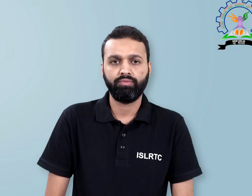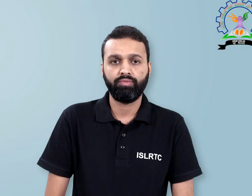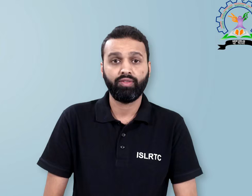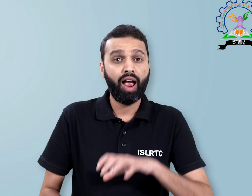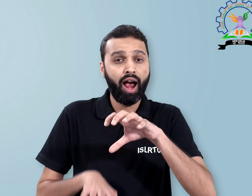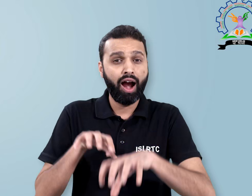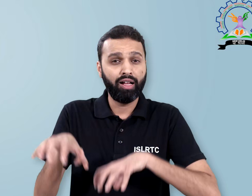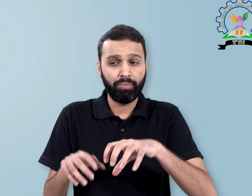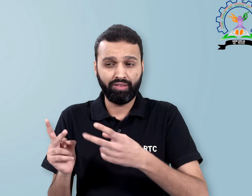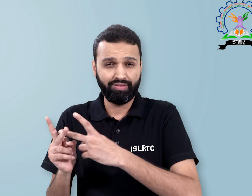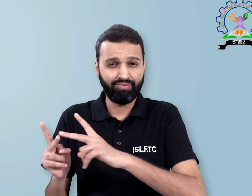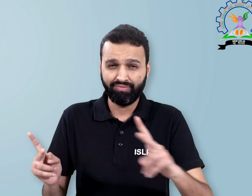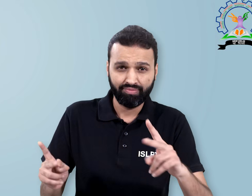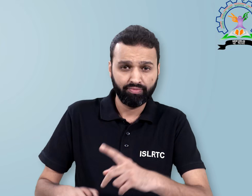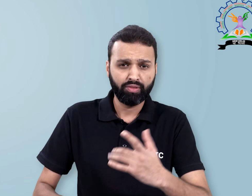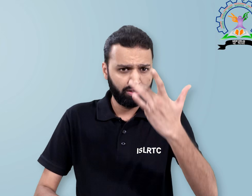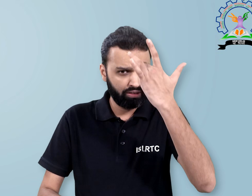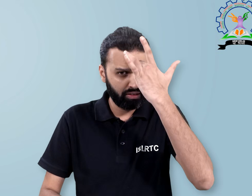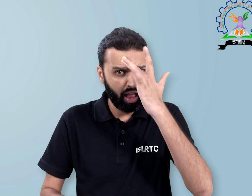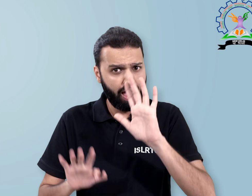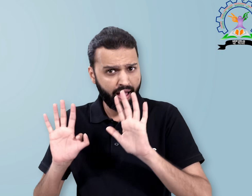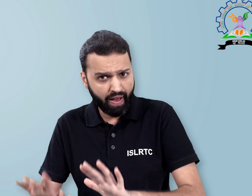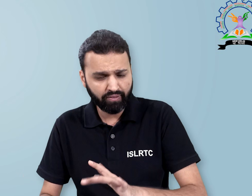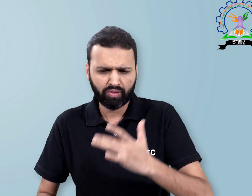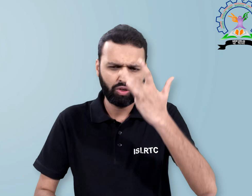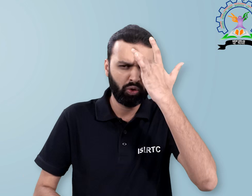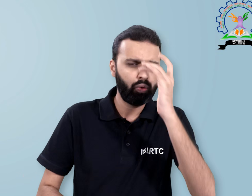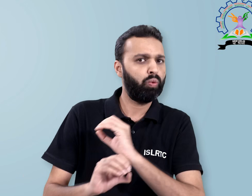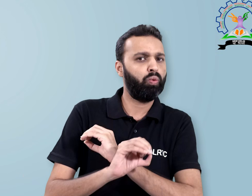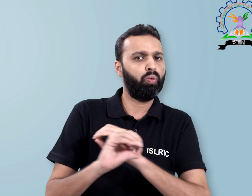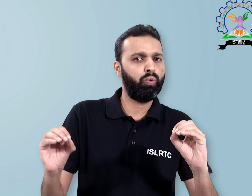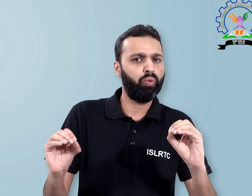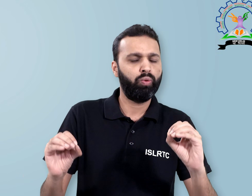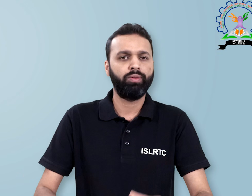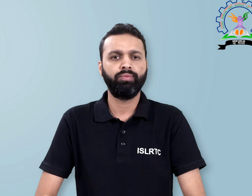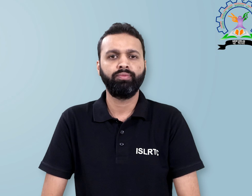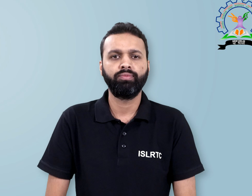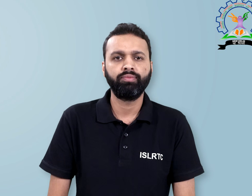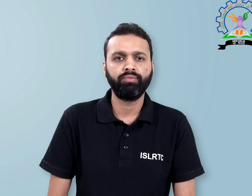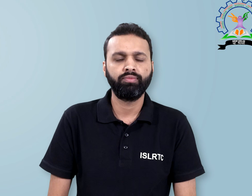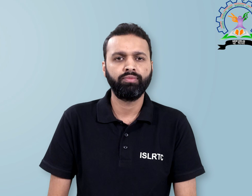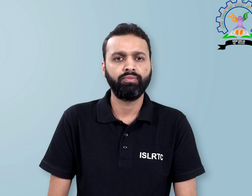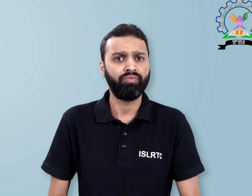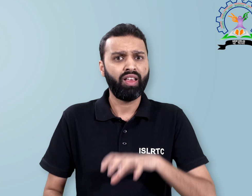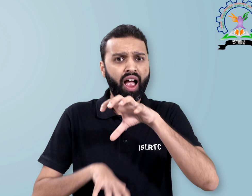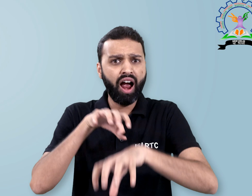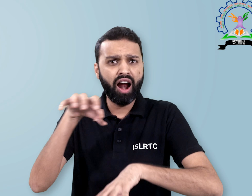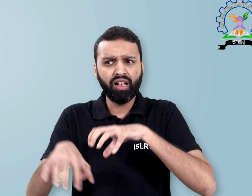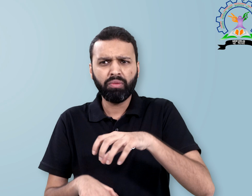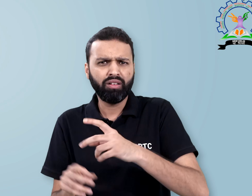Animal to Human Transmission